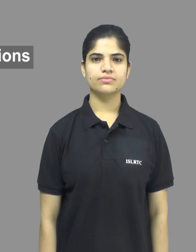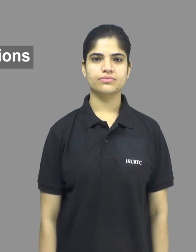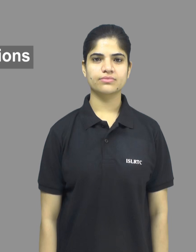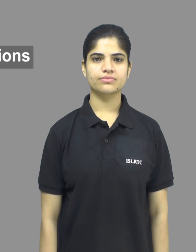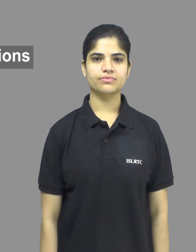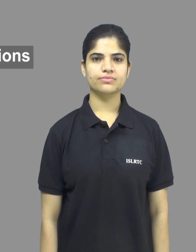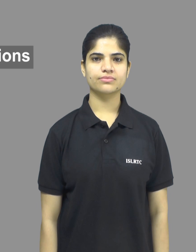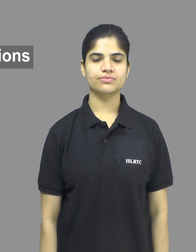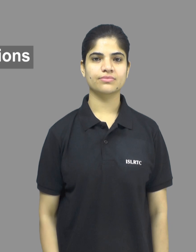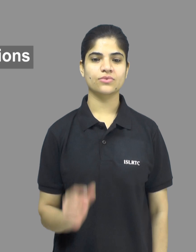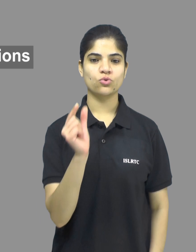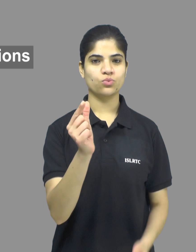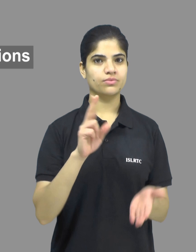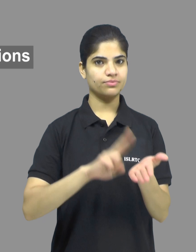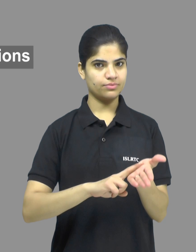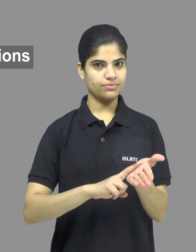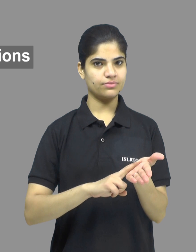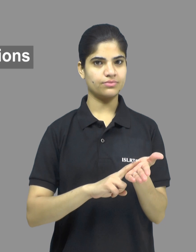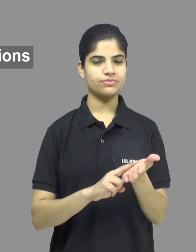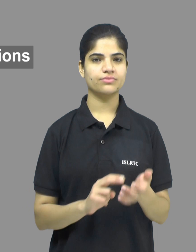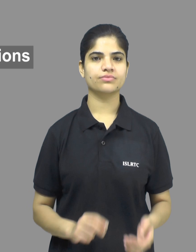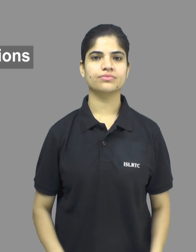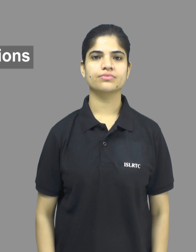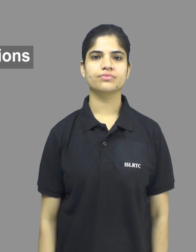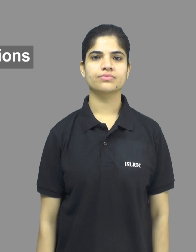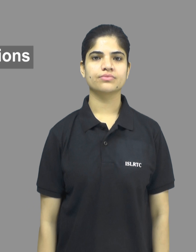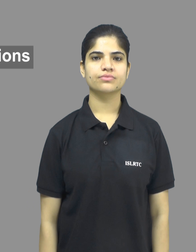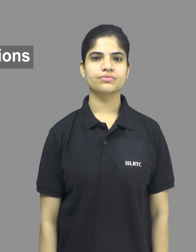United Nations